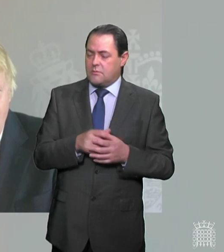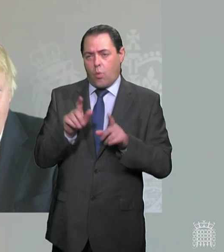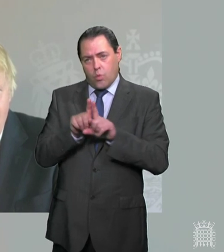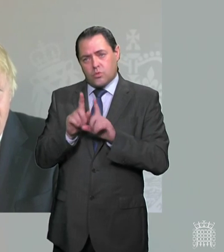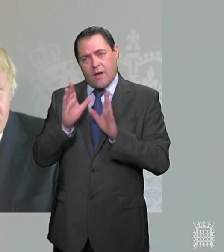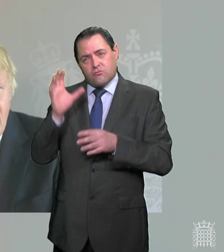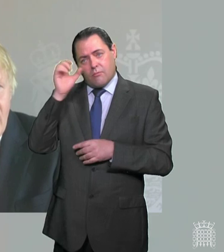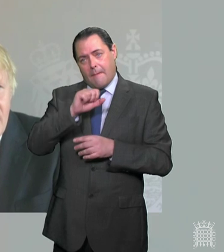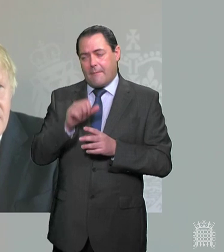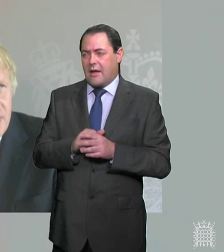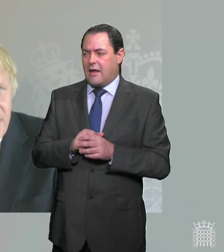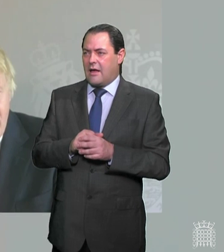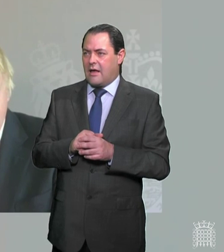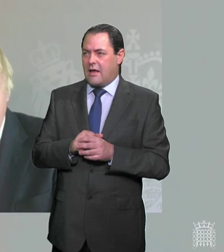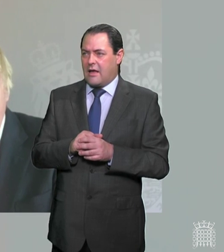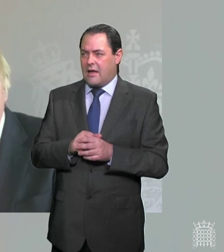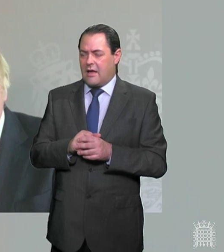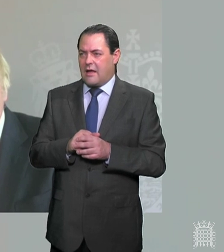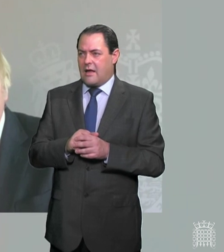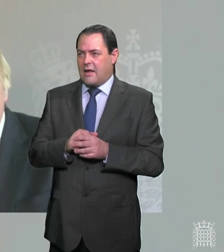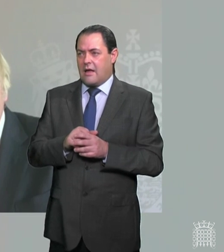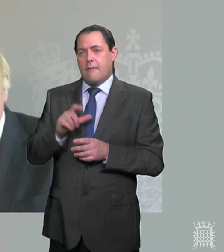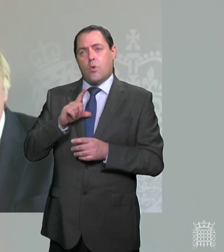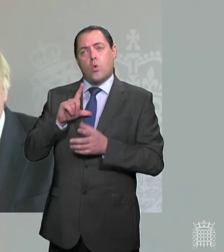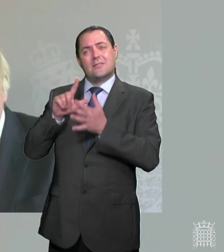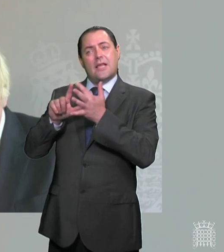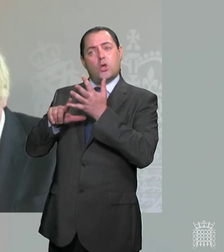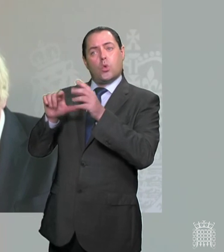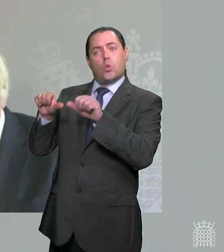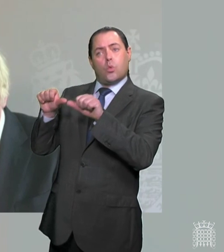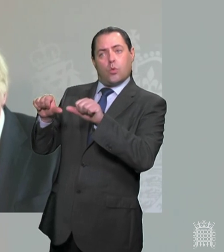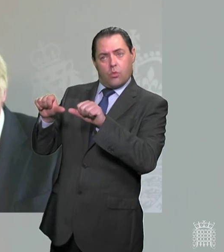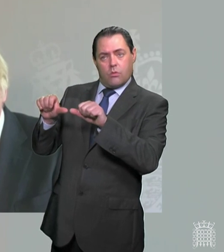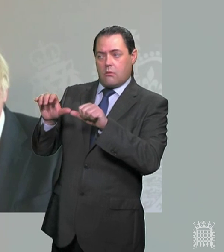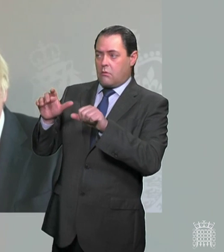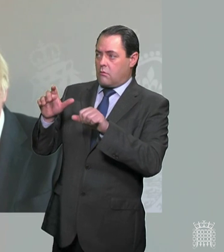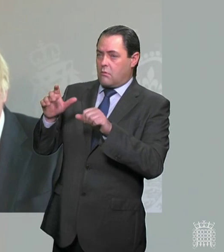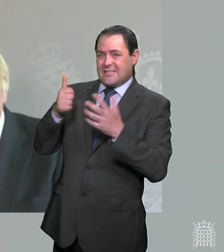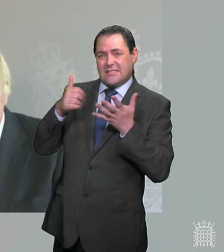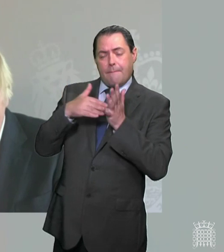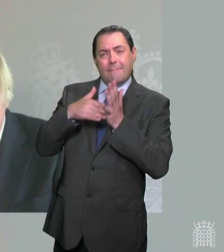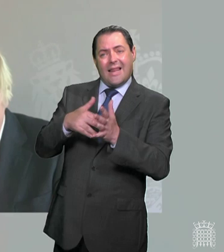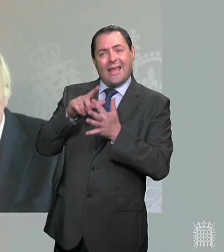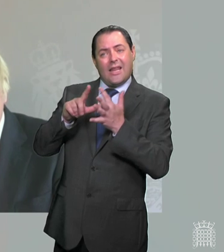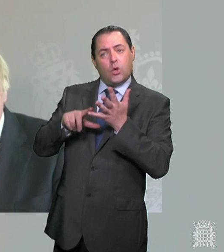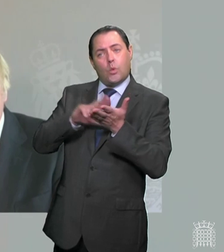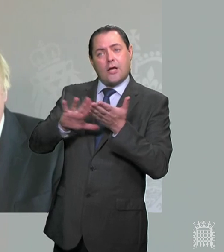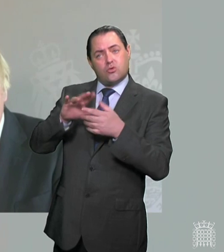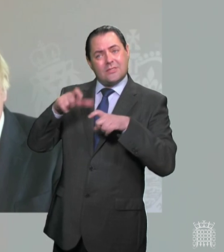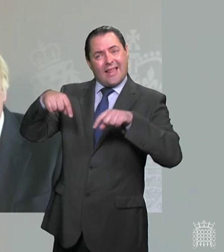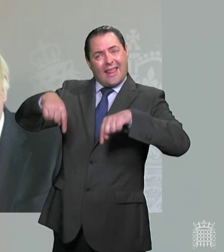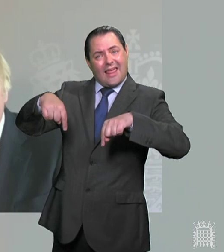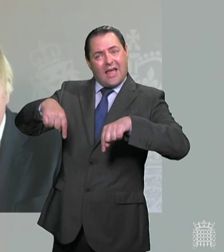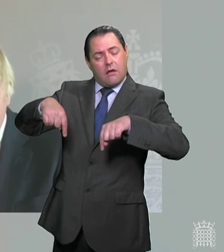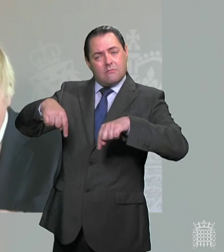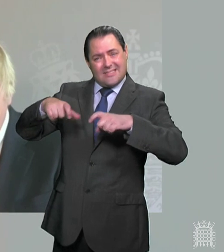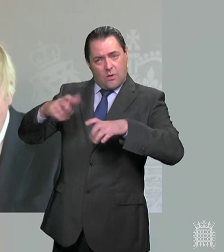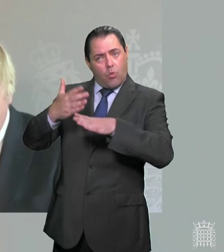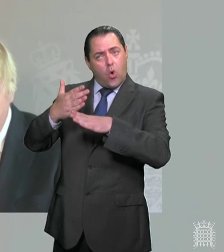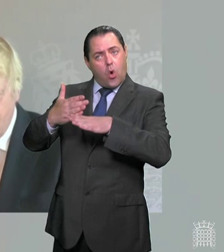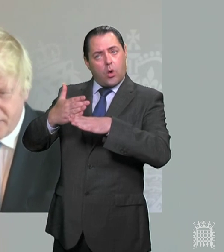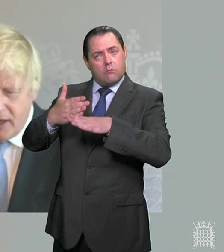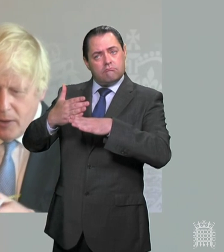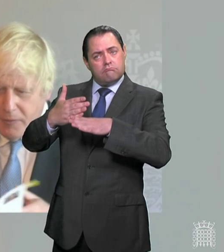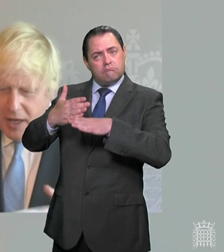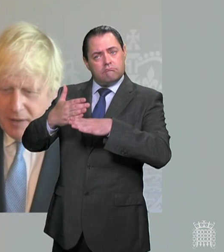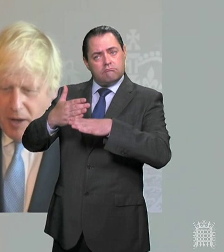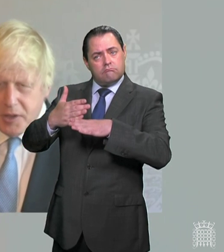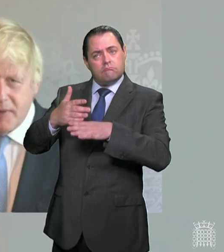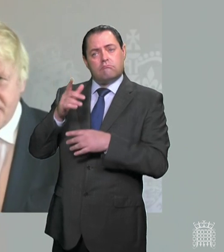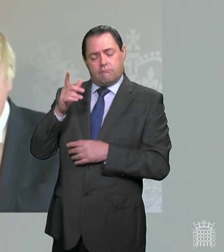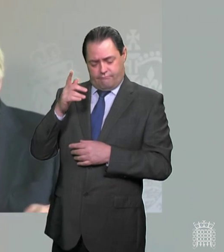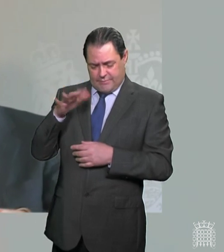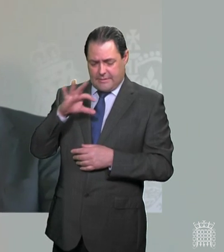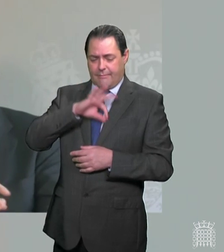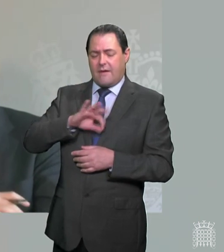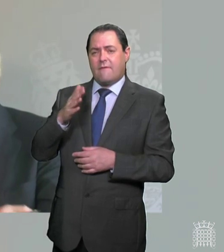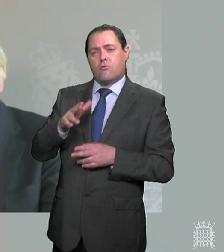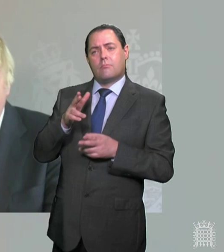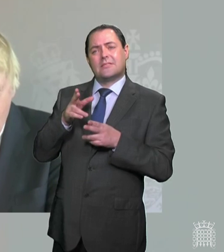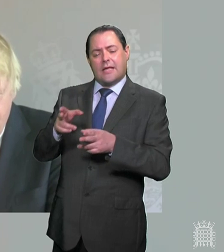forget that, thanks to the EU settlement scheme, there are 6 million EU nationals still entitled to live and work in this country, who have taken advantage of that scheme.